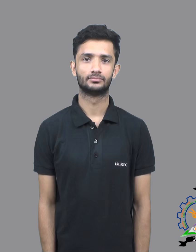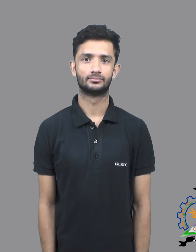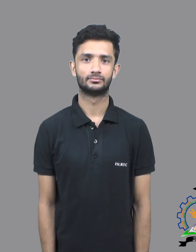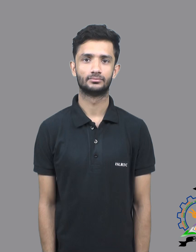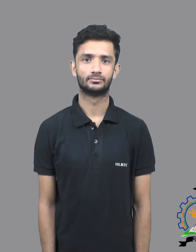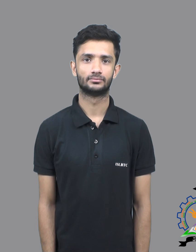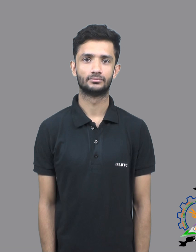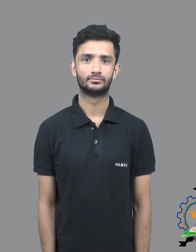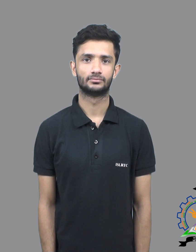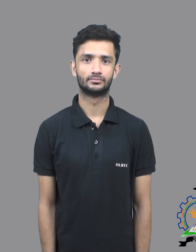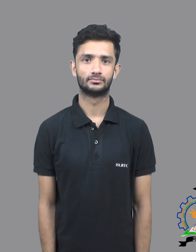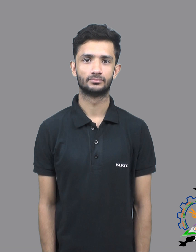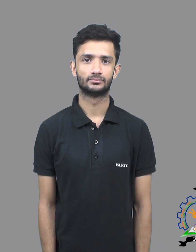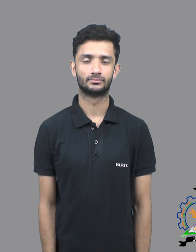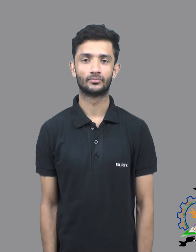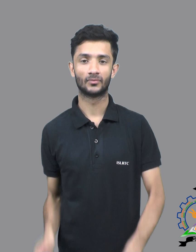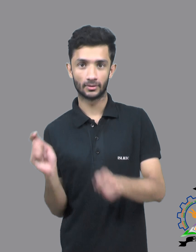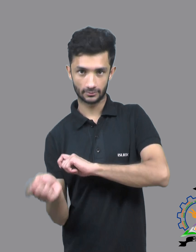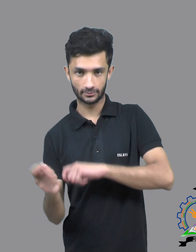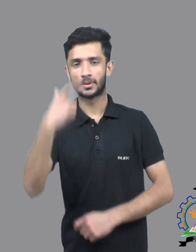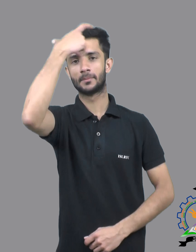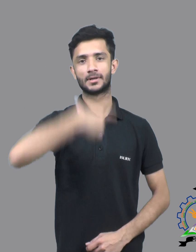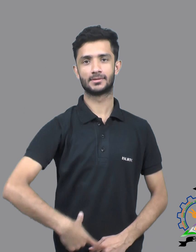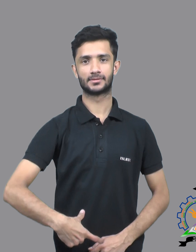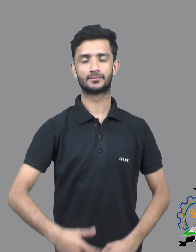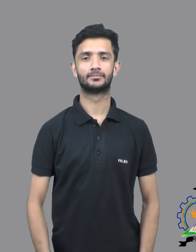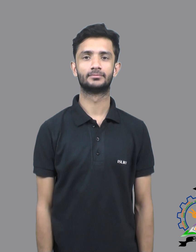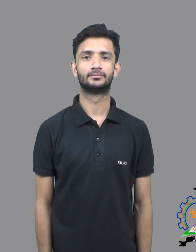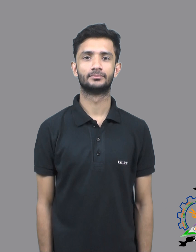Batsman (Cricket)